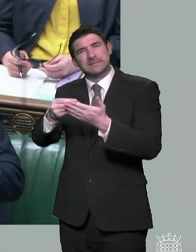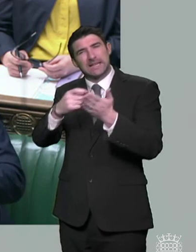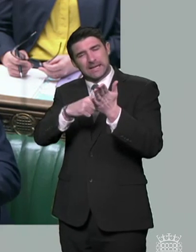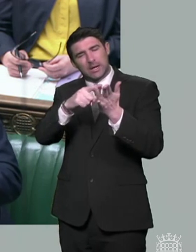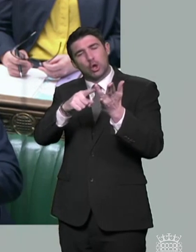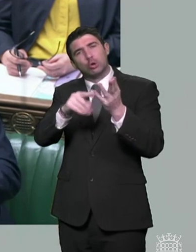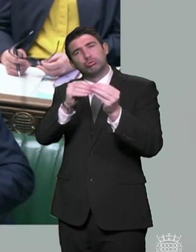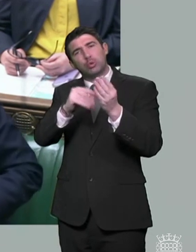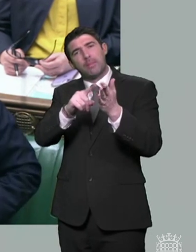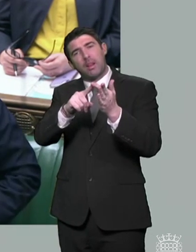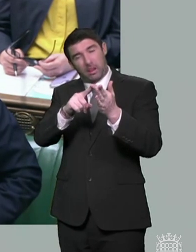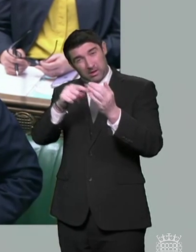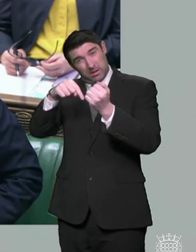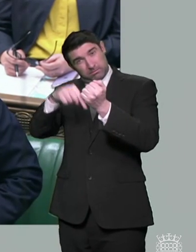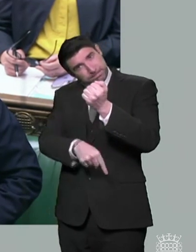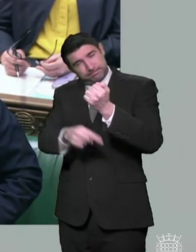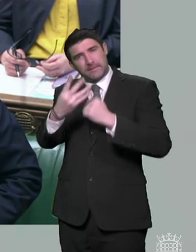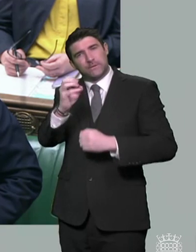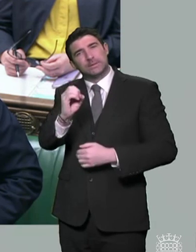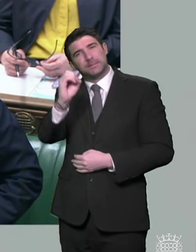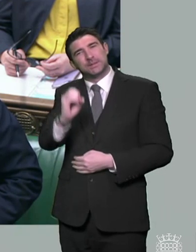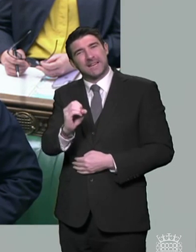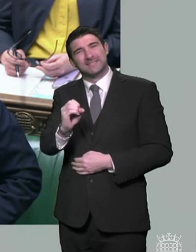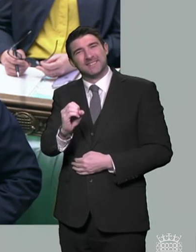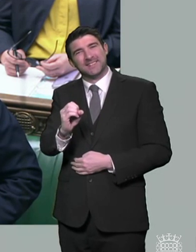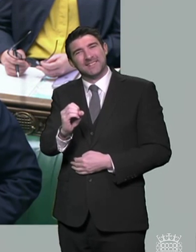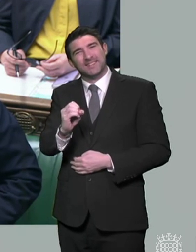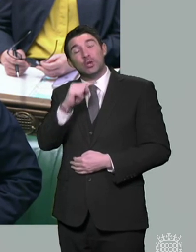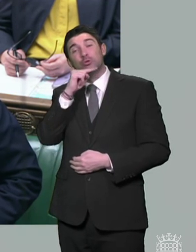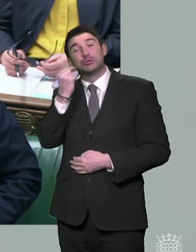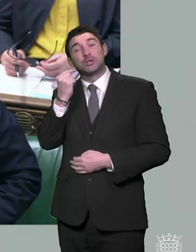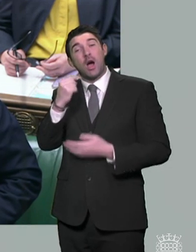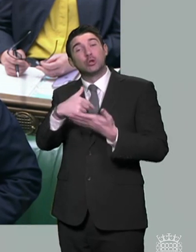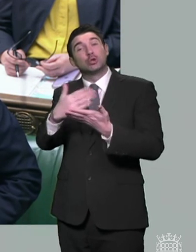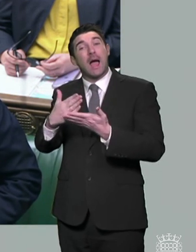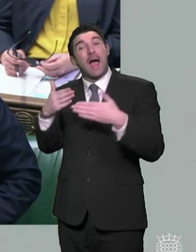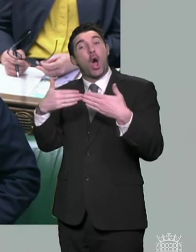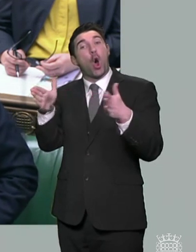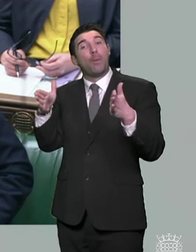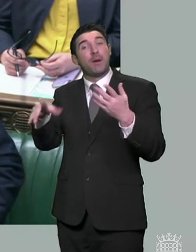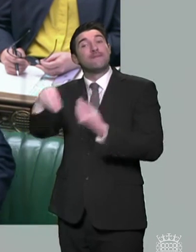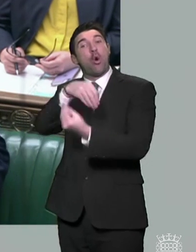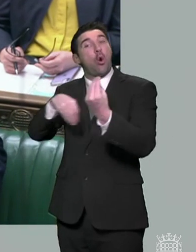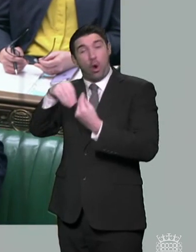We are now on the third day on which the Russian stock market has not been able to open.